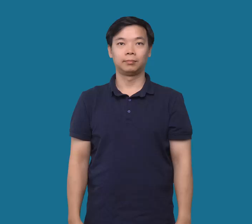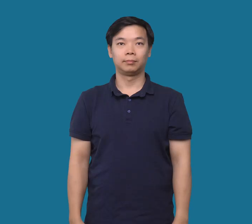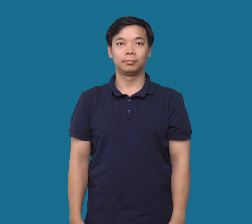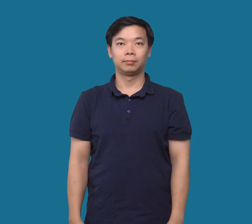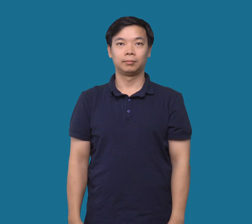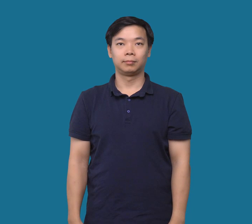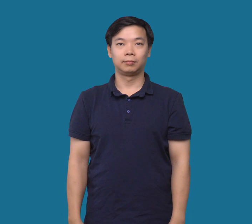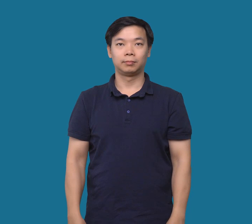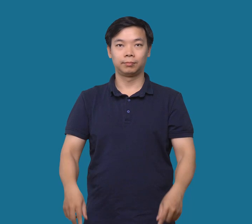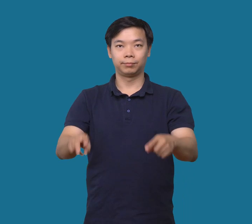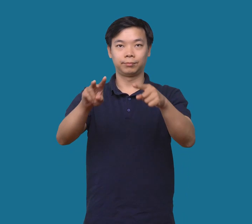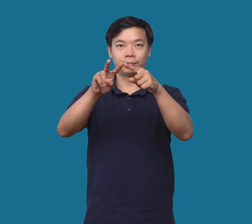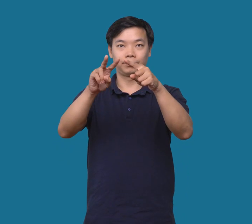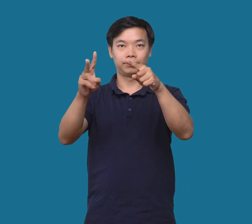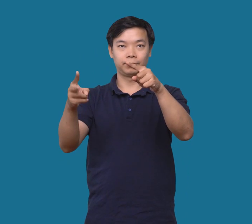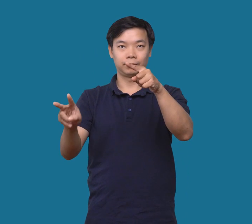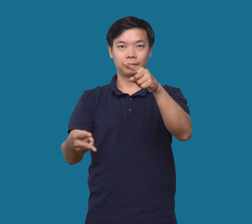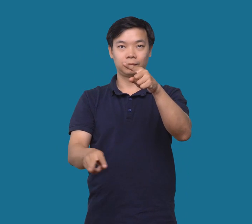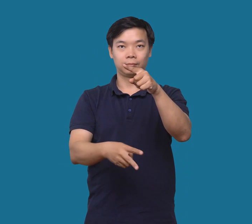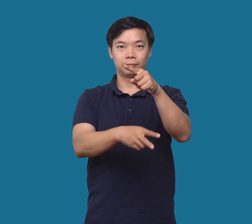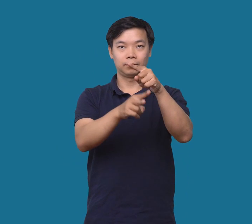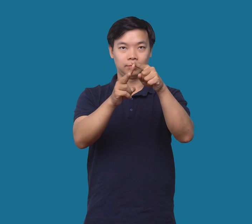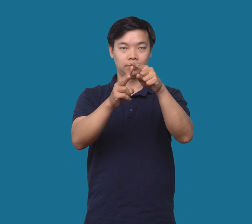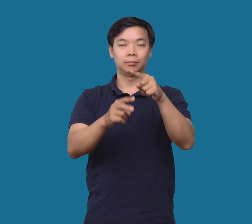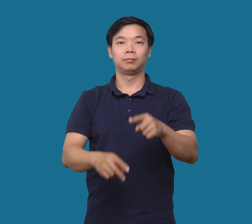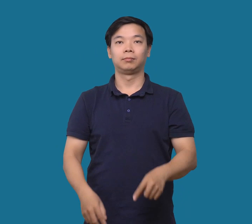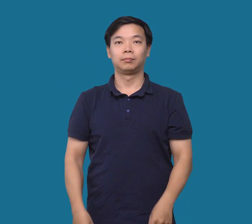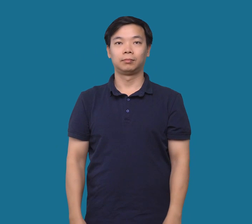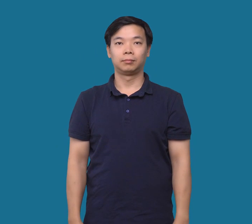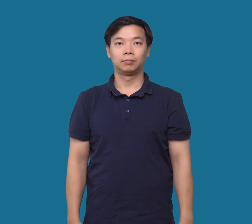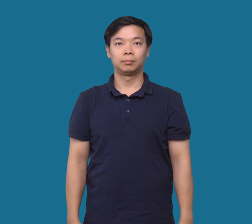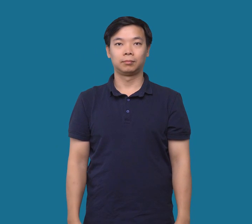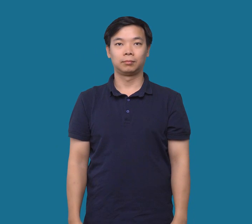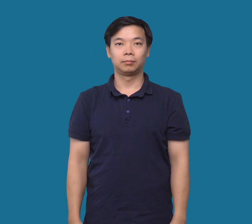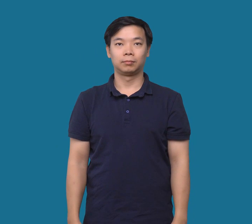vòng đời